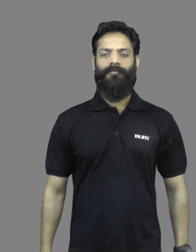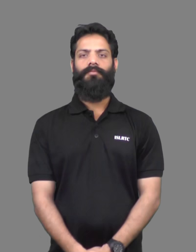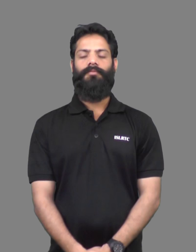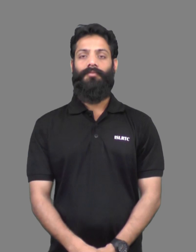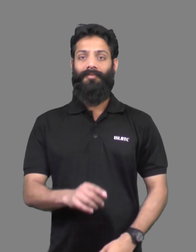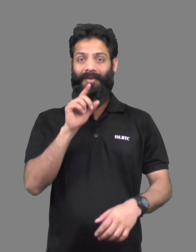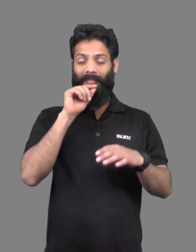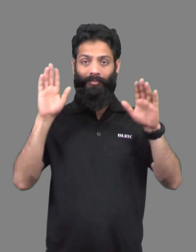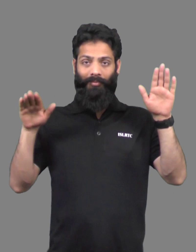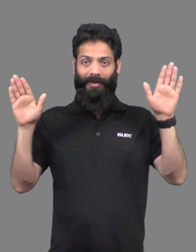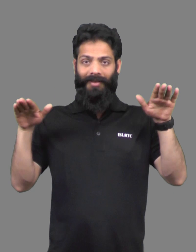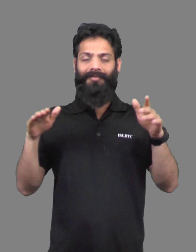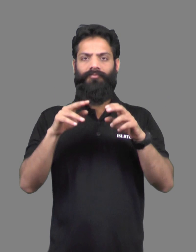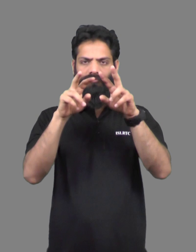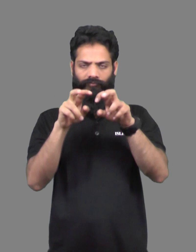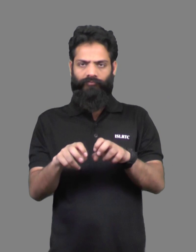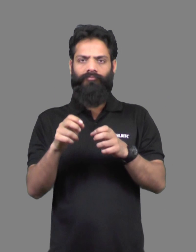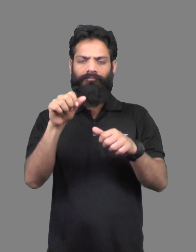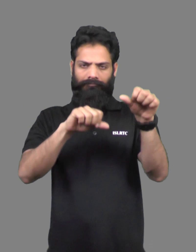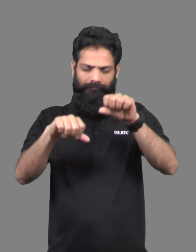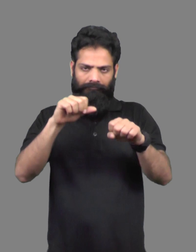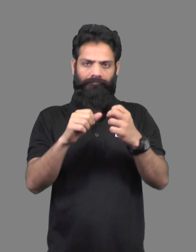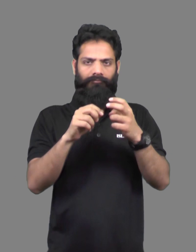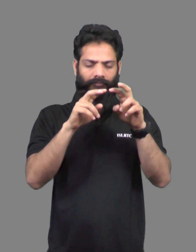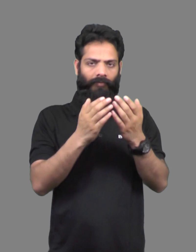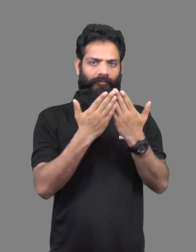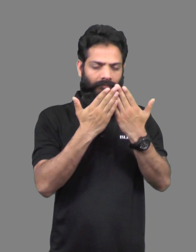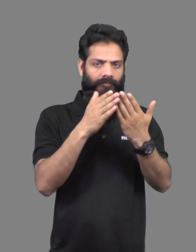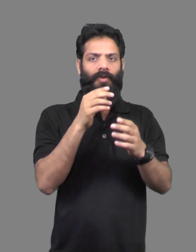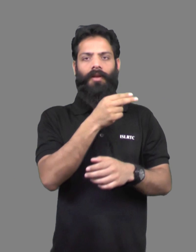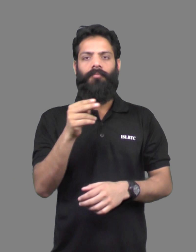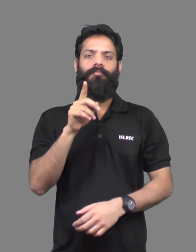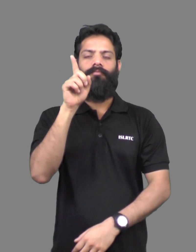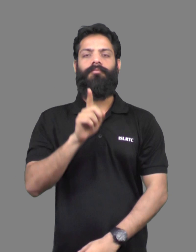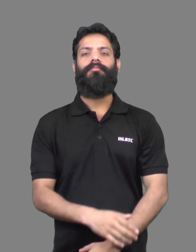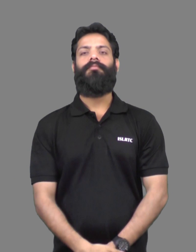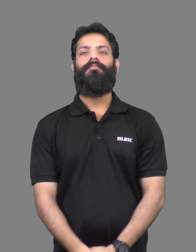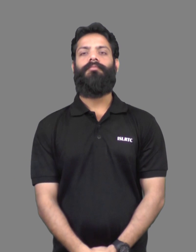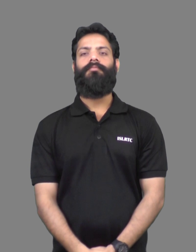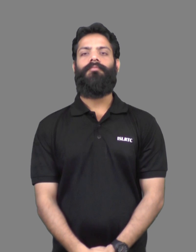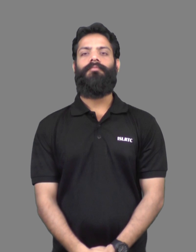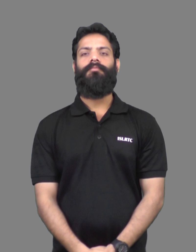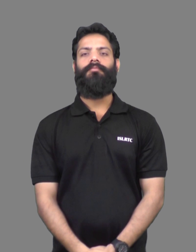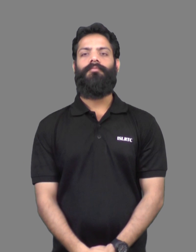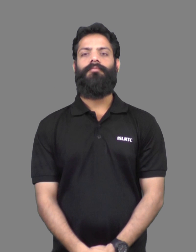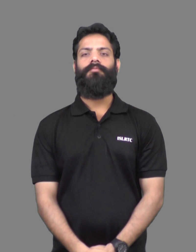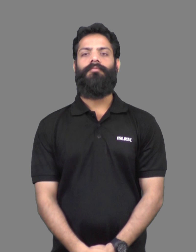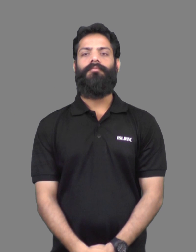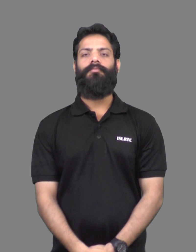Ornithology